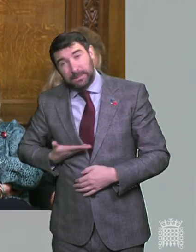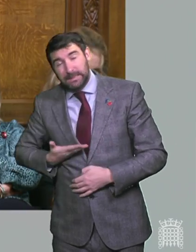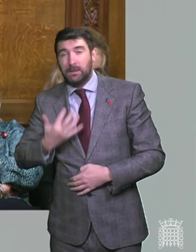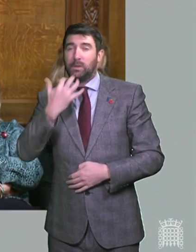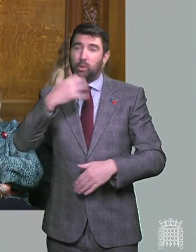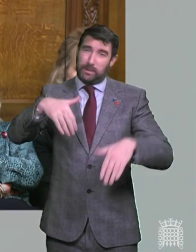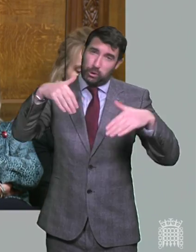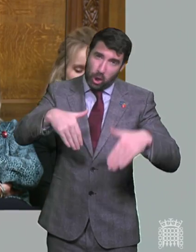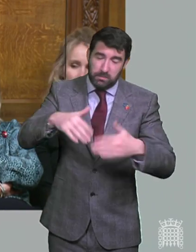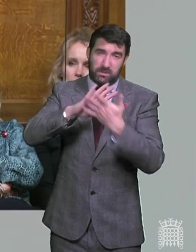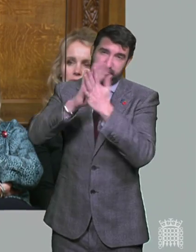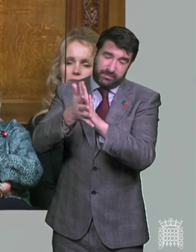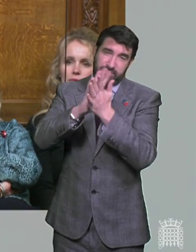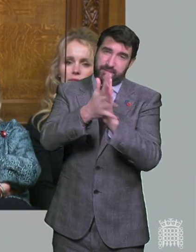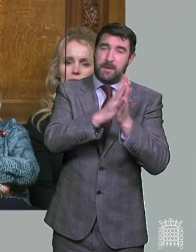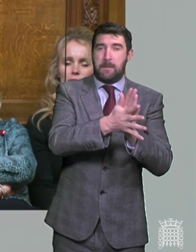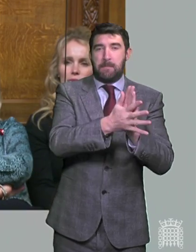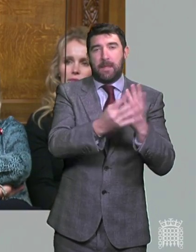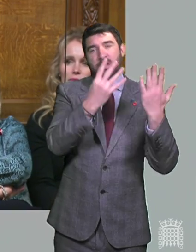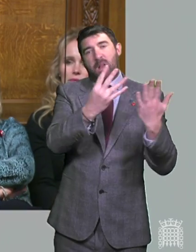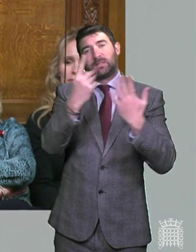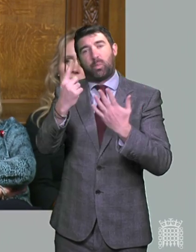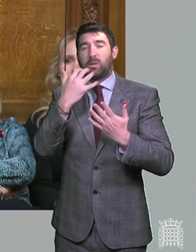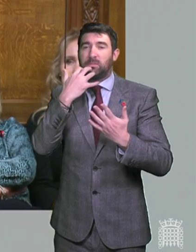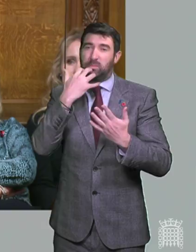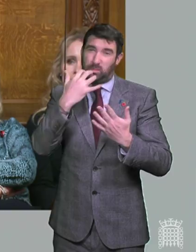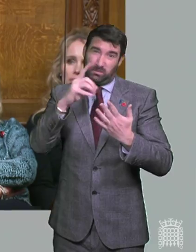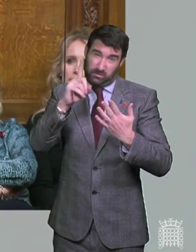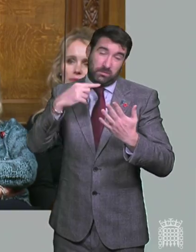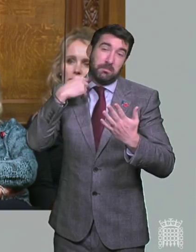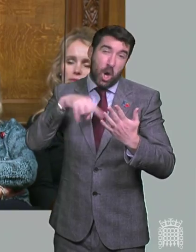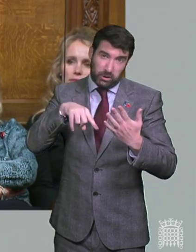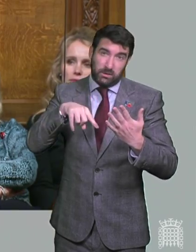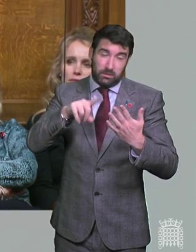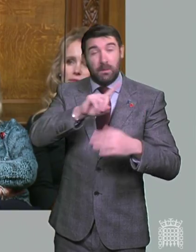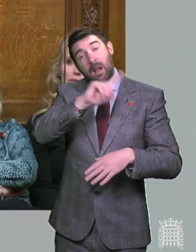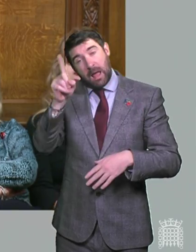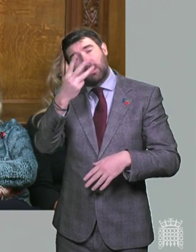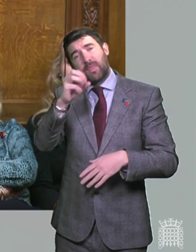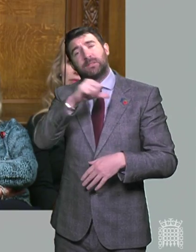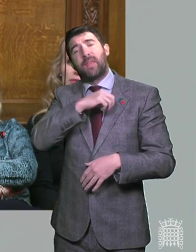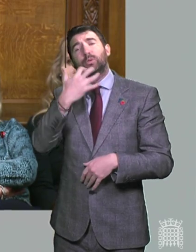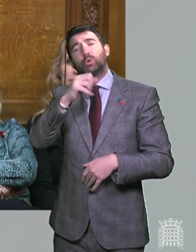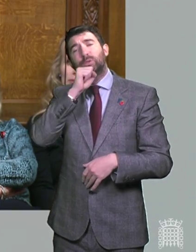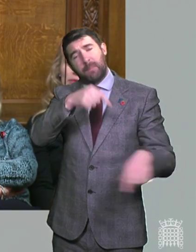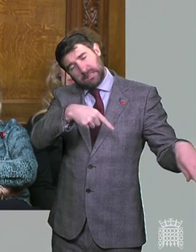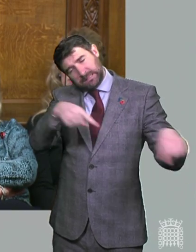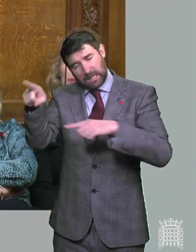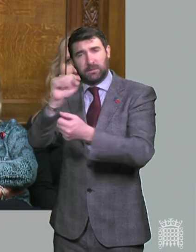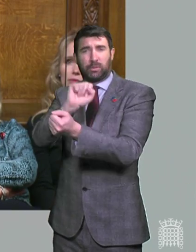Ninety-one Jewish people were murdered, and later 30,000 Jewish men were sent to the concentration camps.